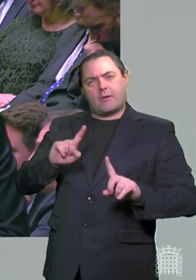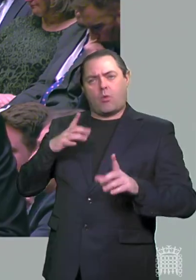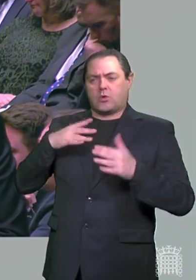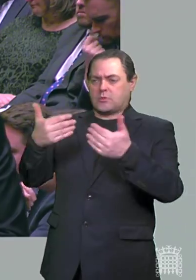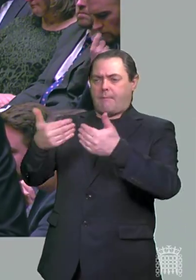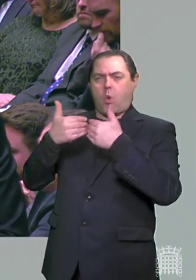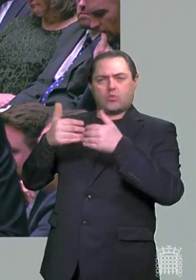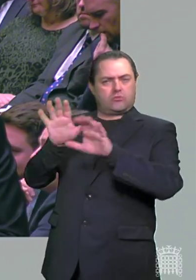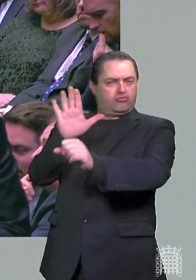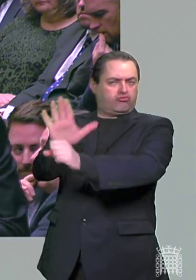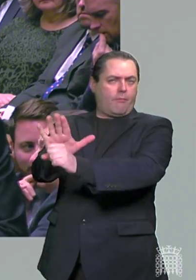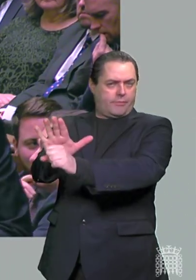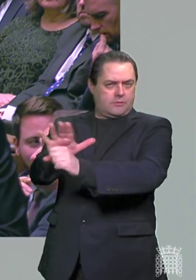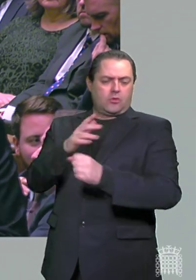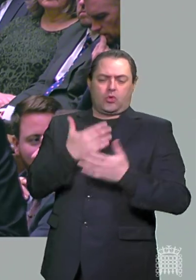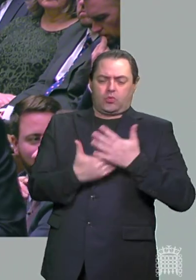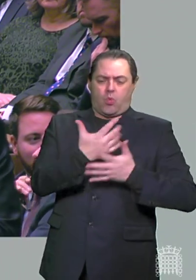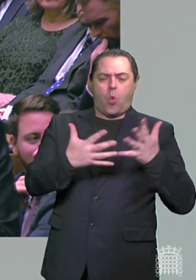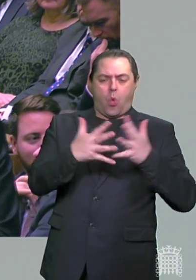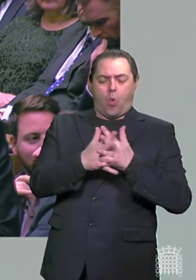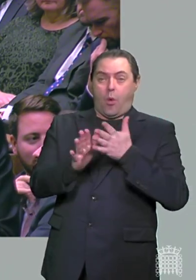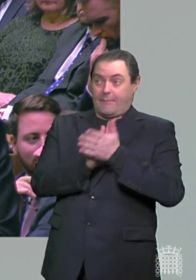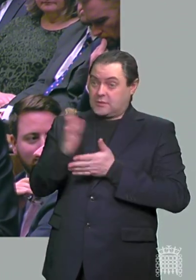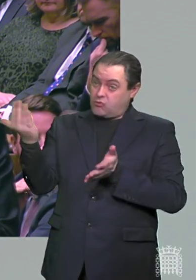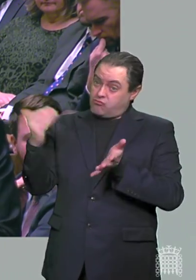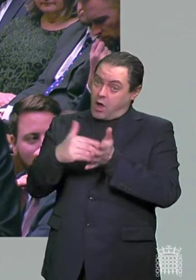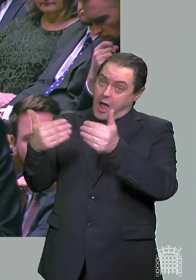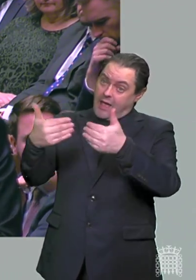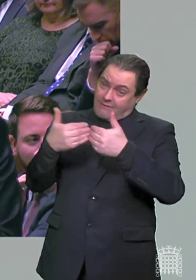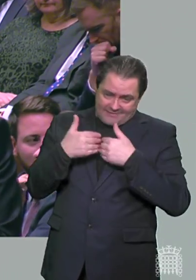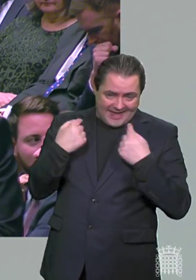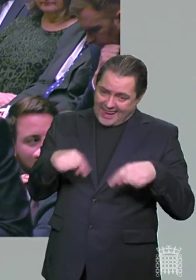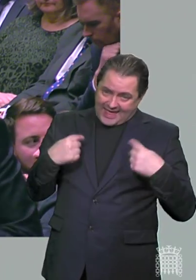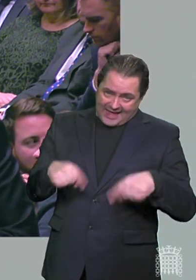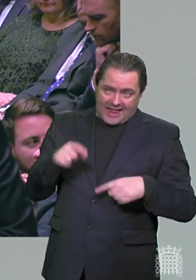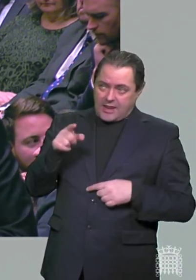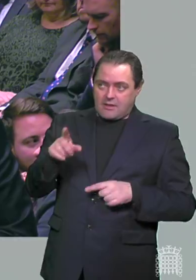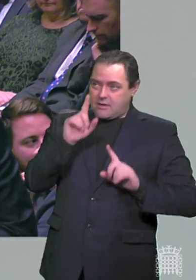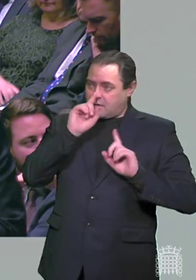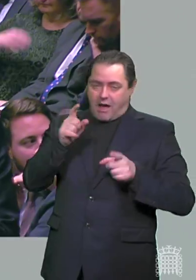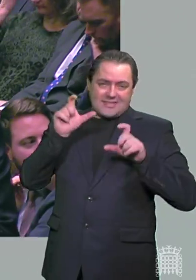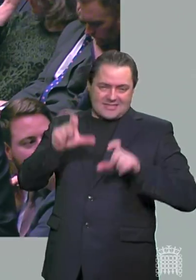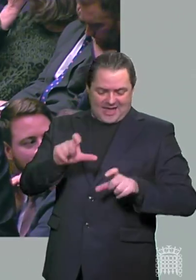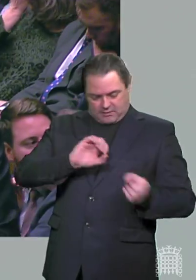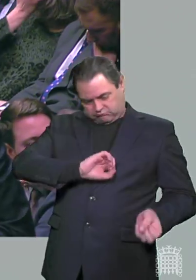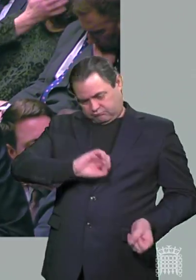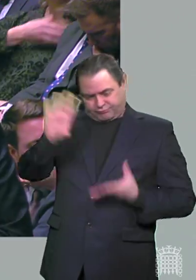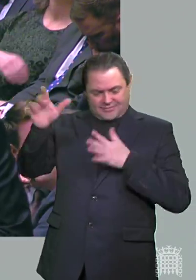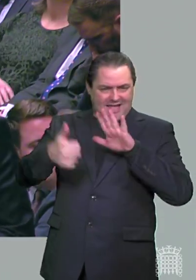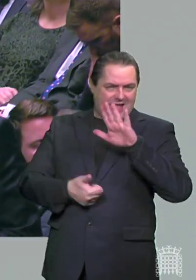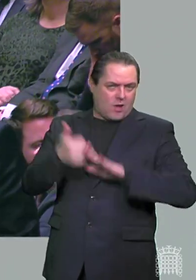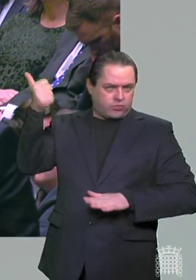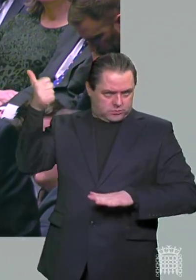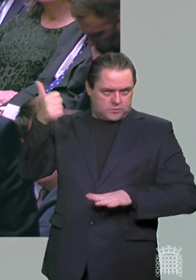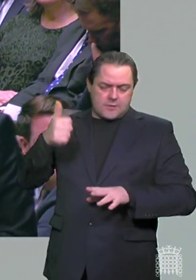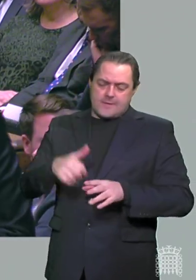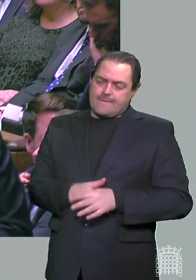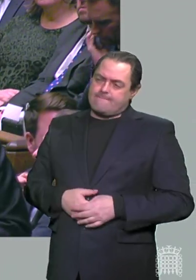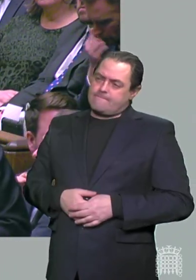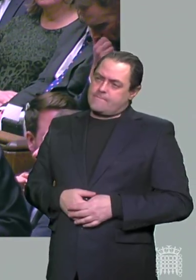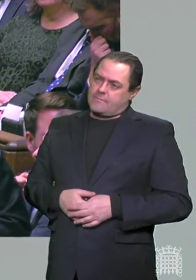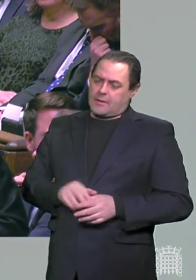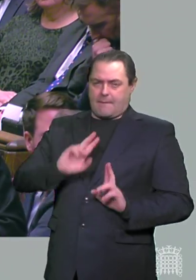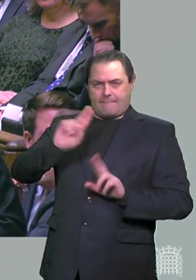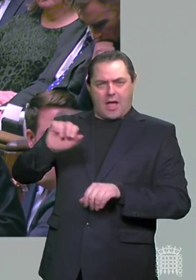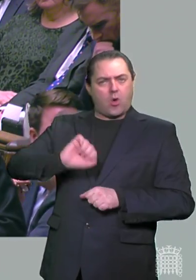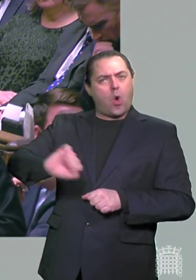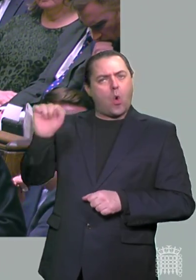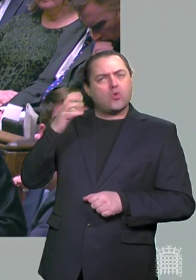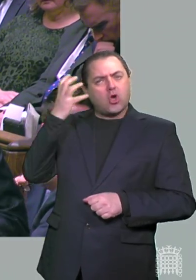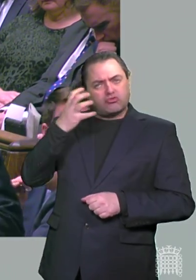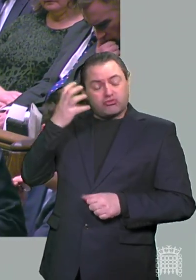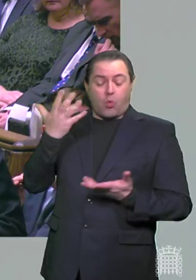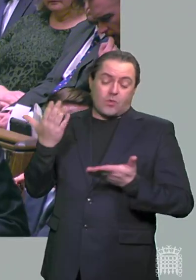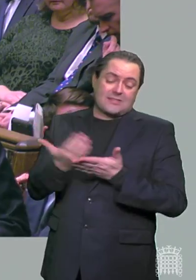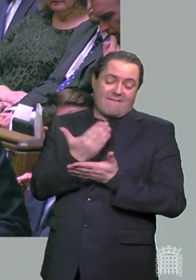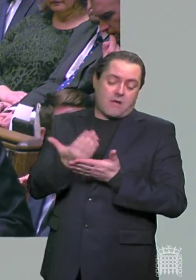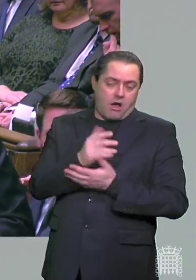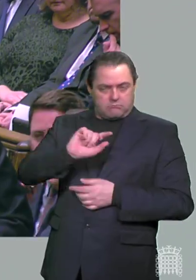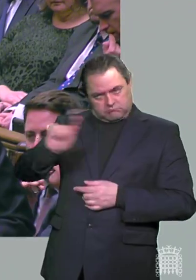We will introduce new legislation that makes it unequivocally clear that if you arrive in this country illegally, you will not be to stay, and we will swiftly detain you and remove you to your own country or a safe third alternative.